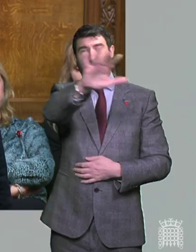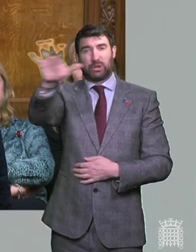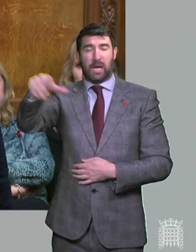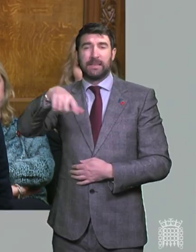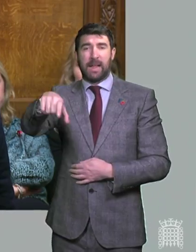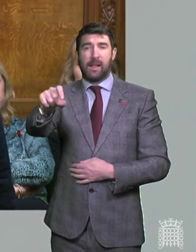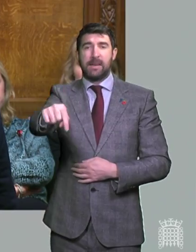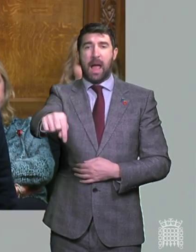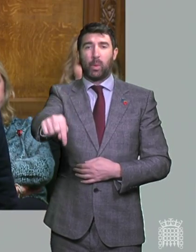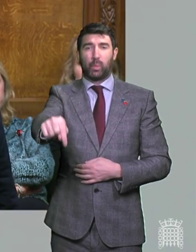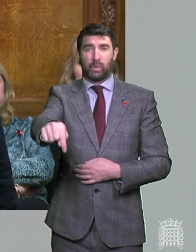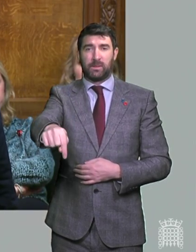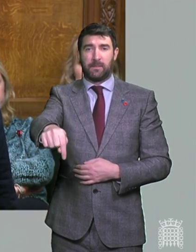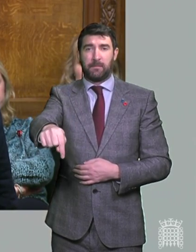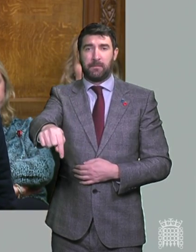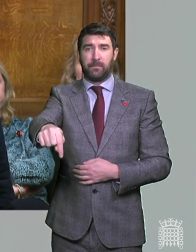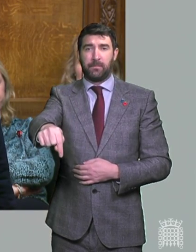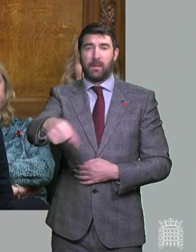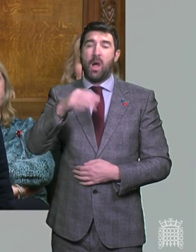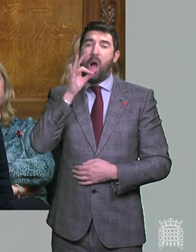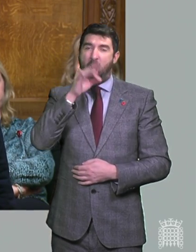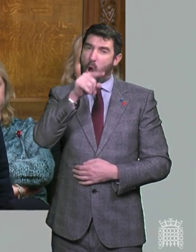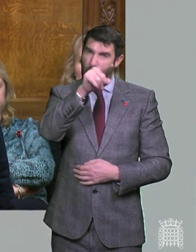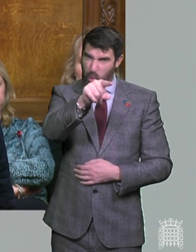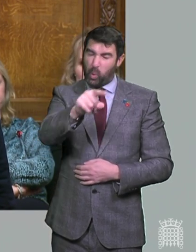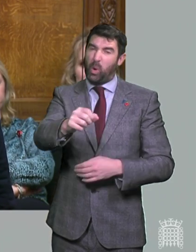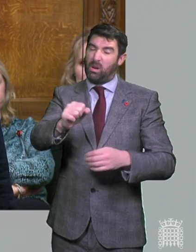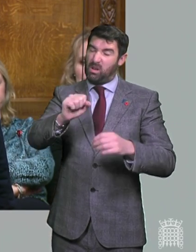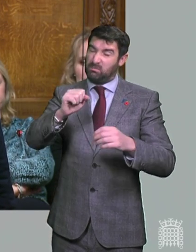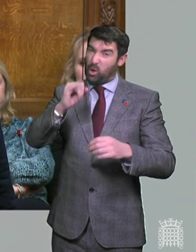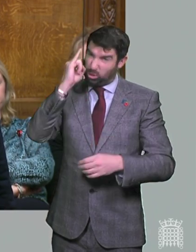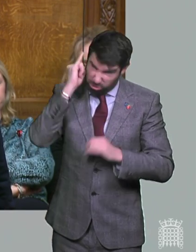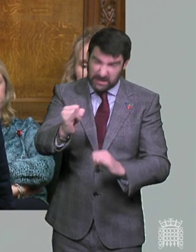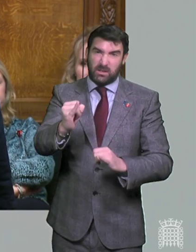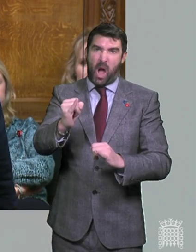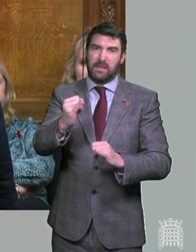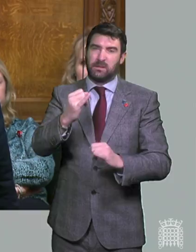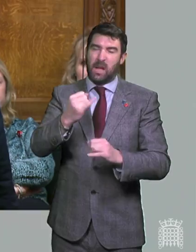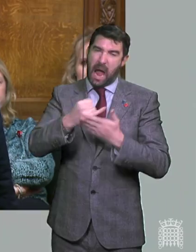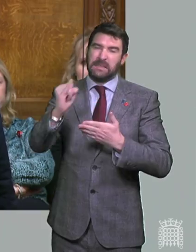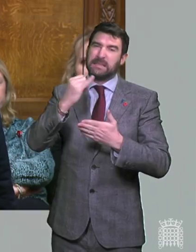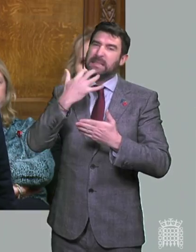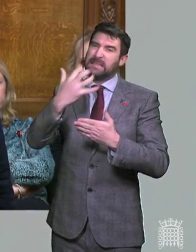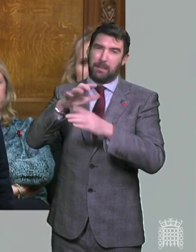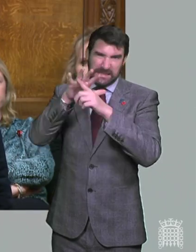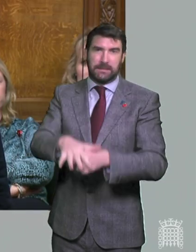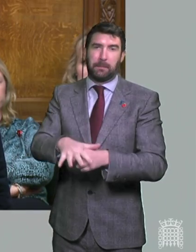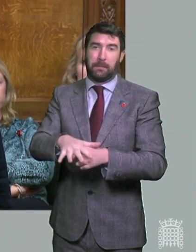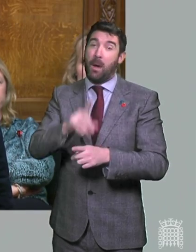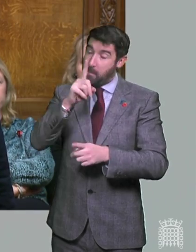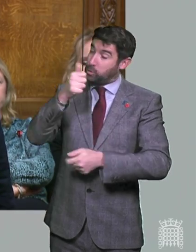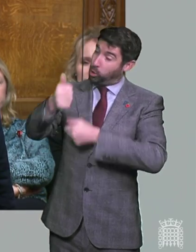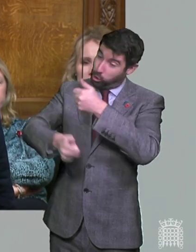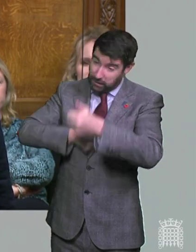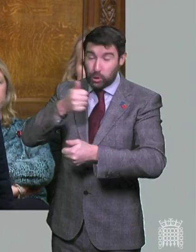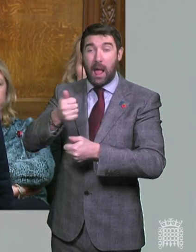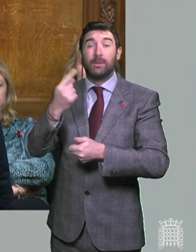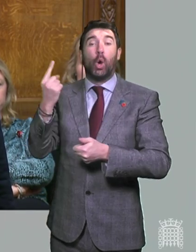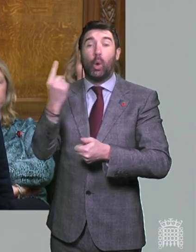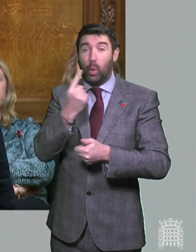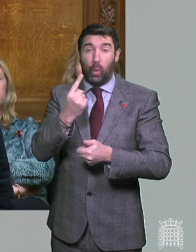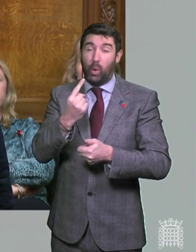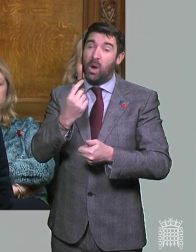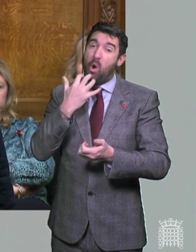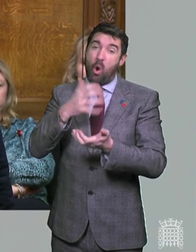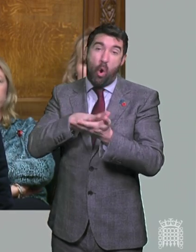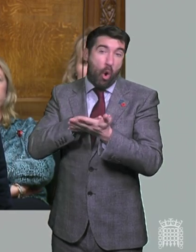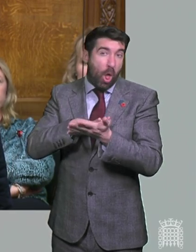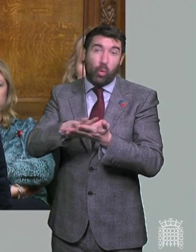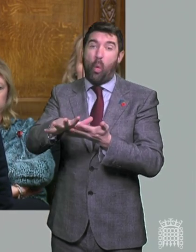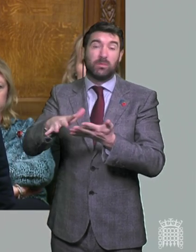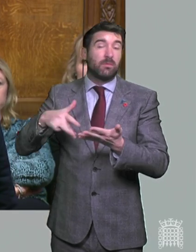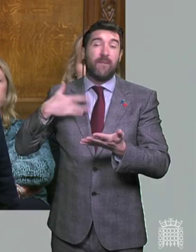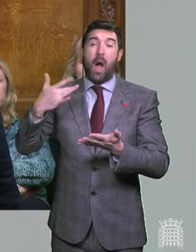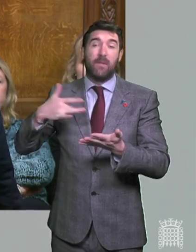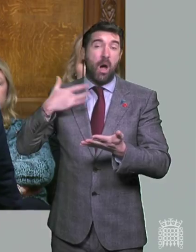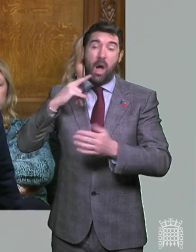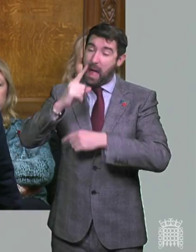So will my right honourable Friend condemn antisemitism in all its forms, but congratulate the holocaust survivors, who give their testimony year after year?